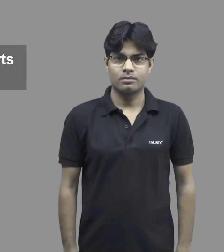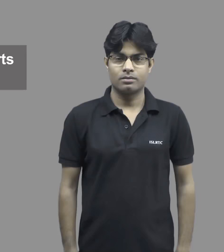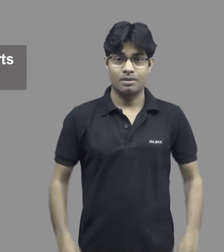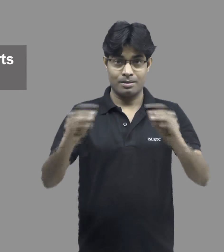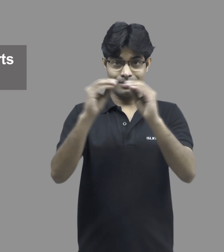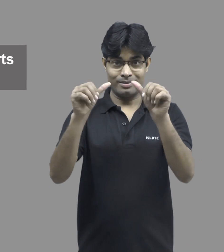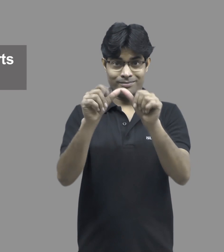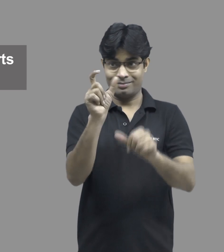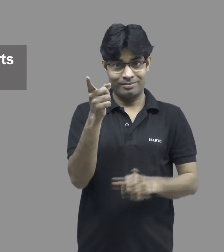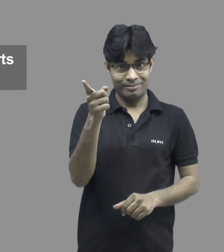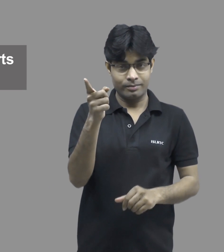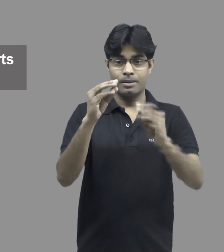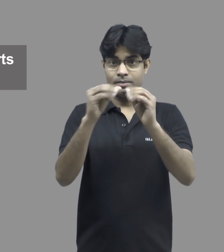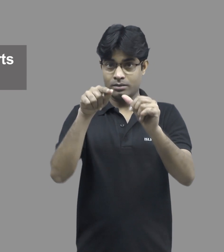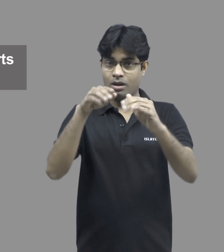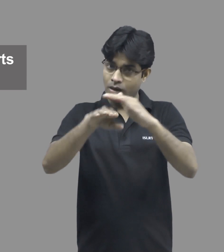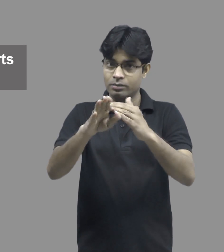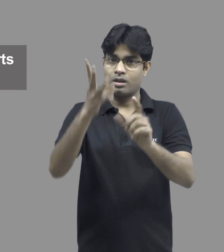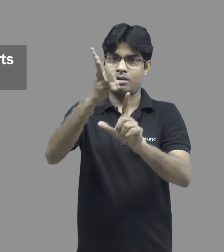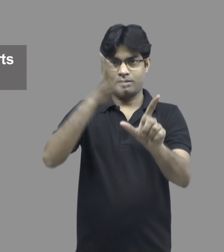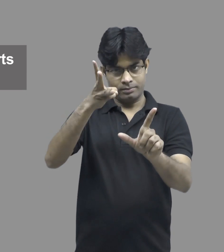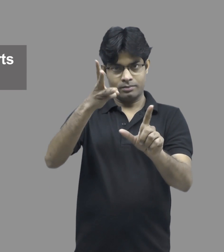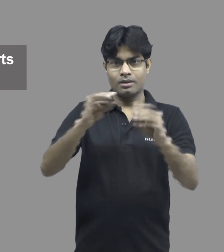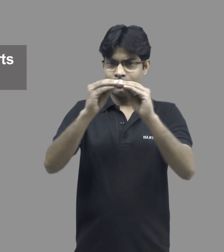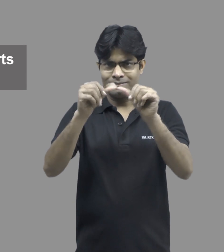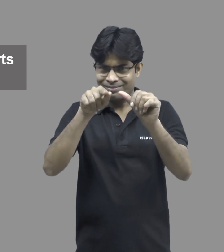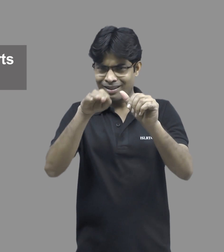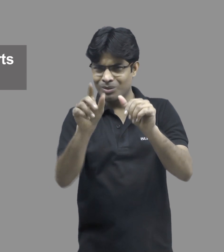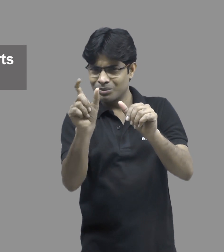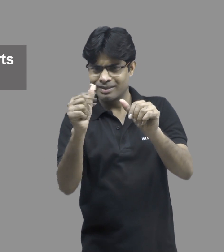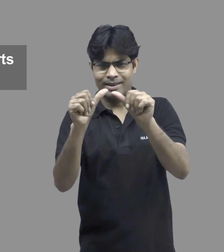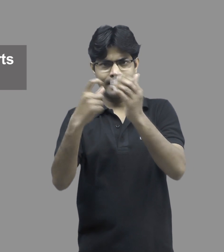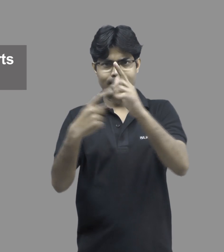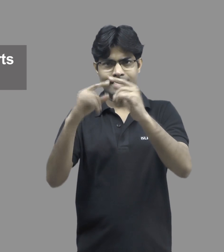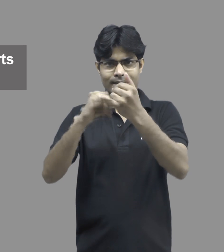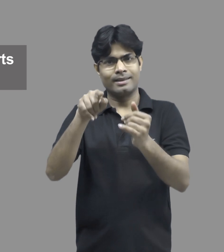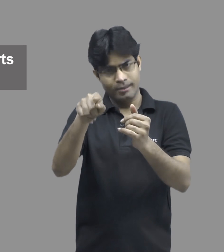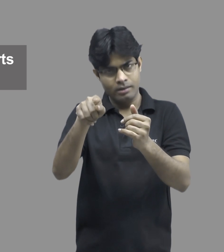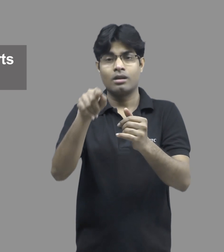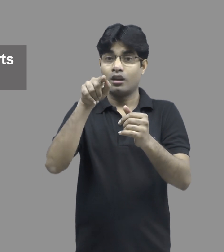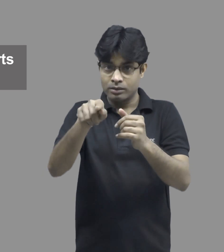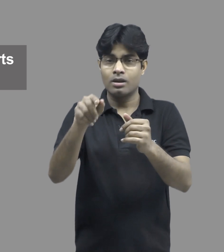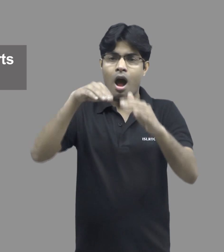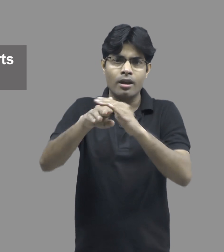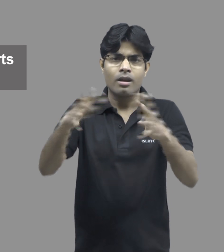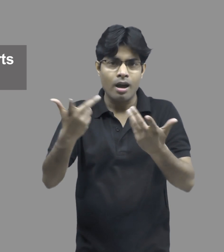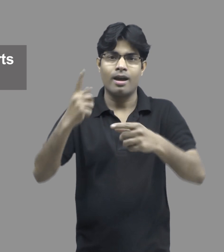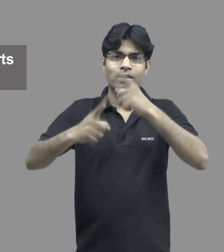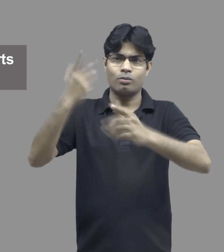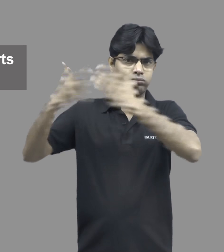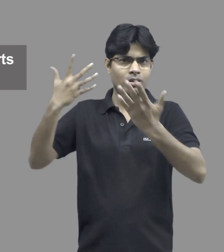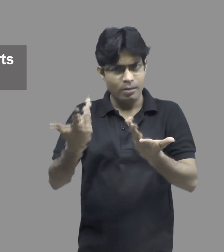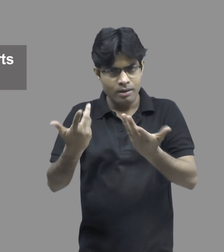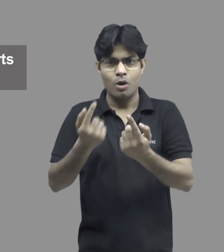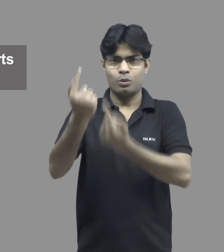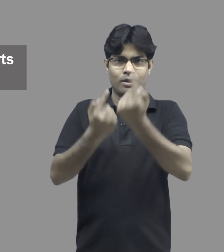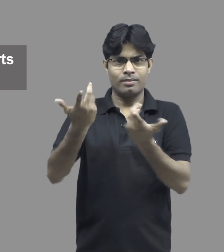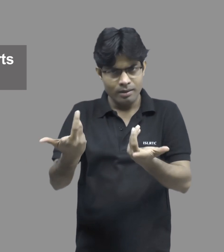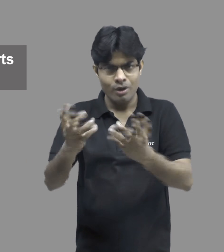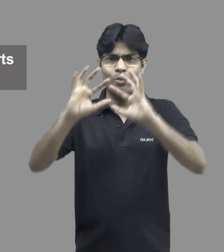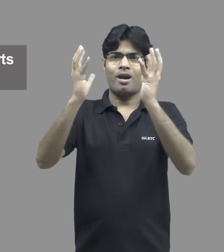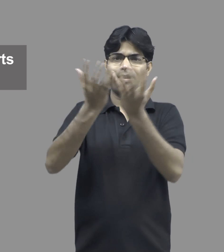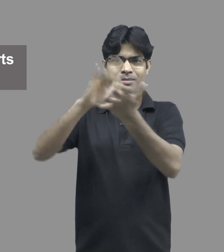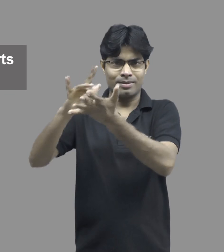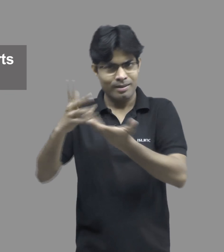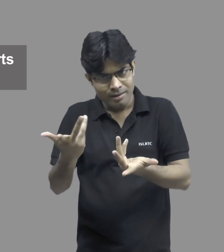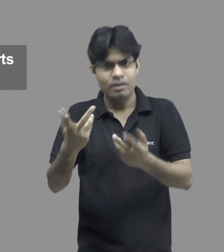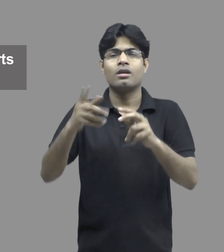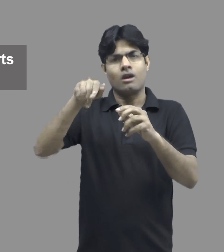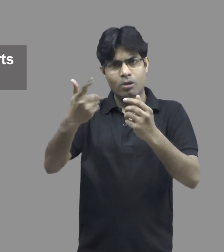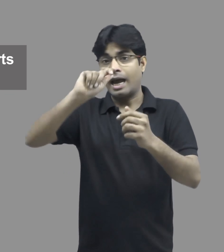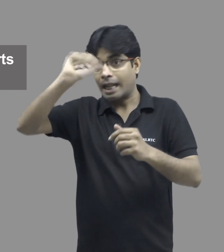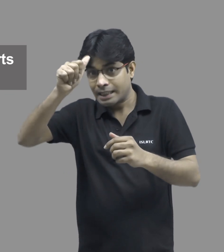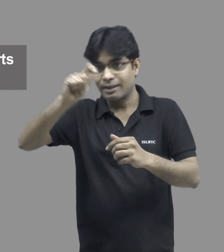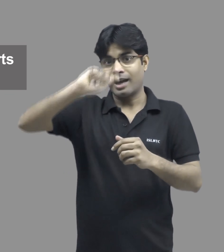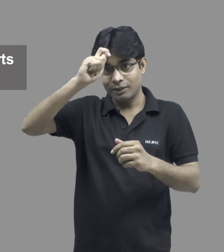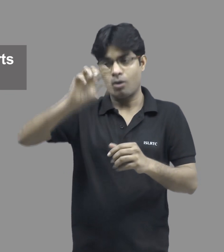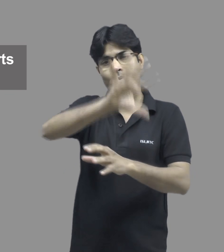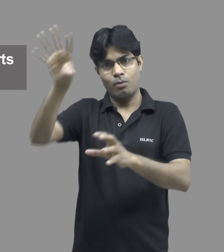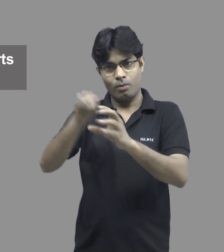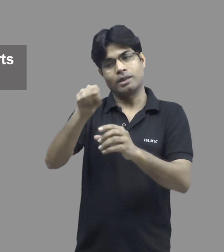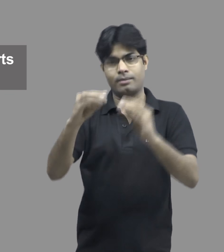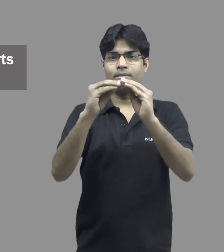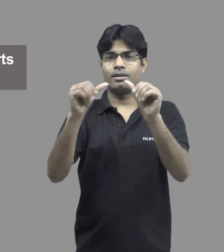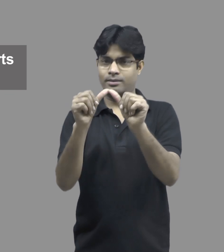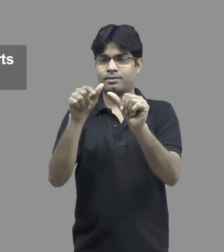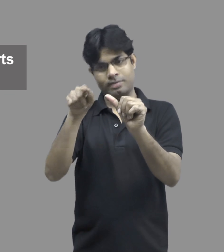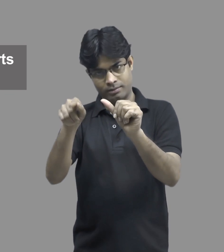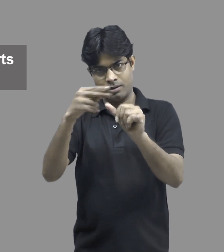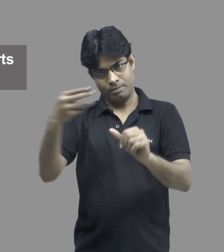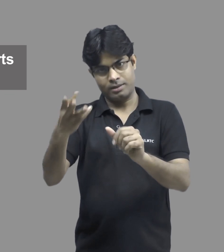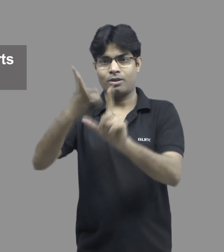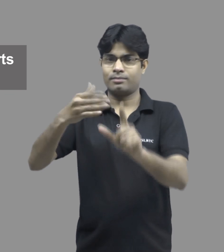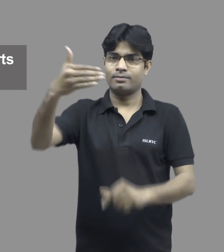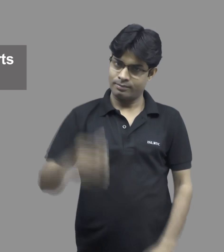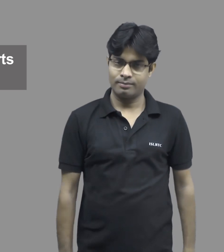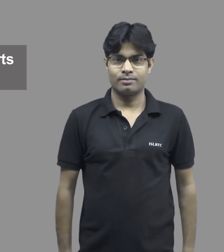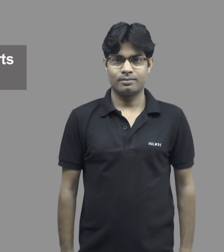B A